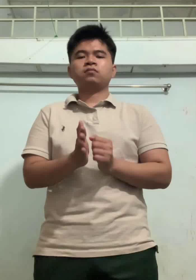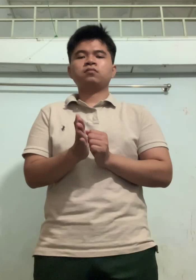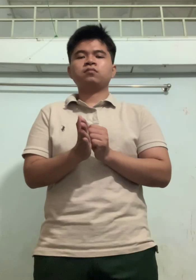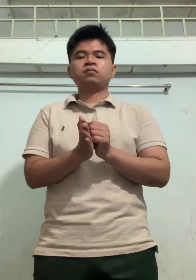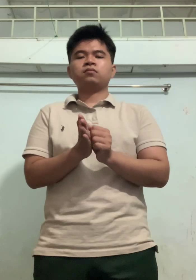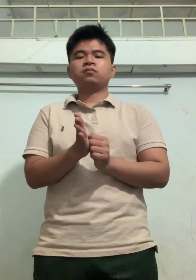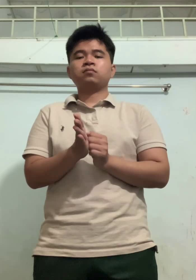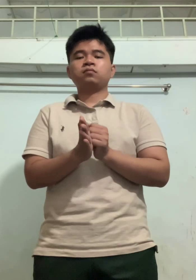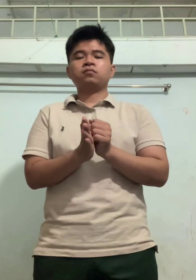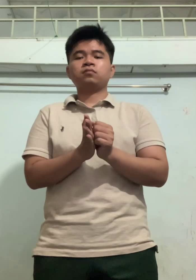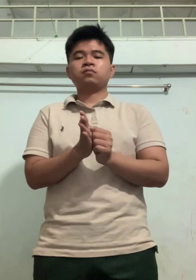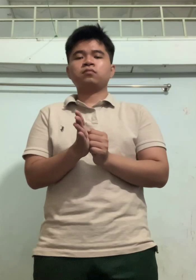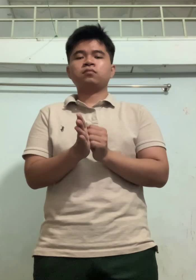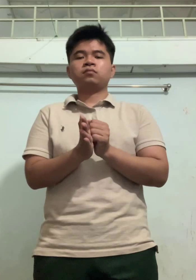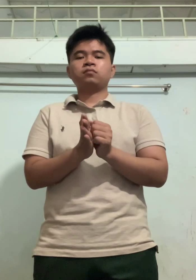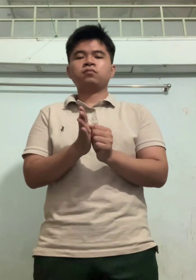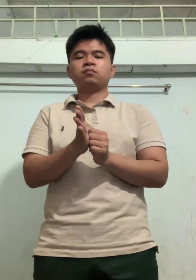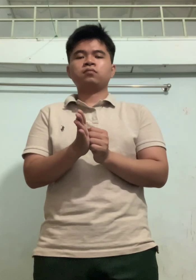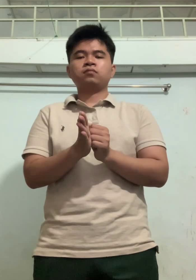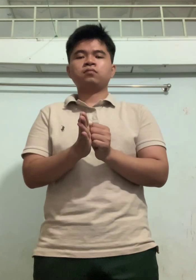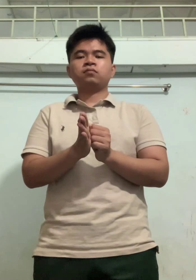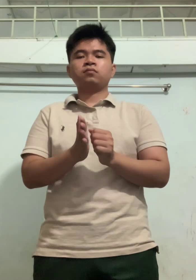thang